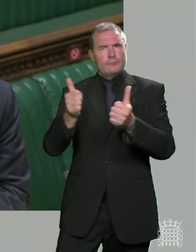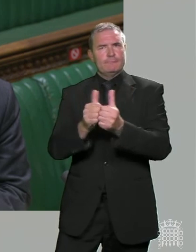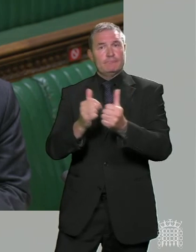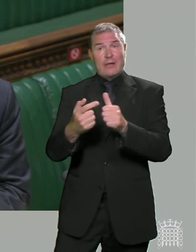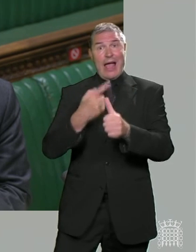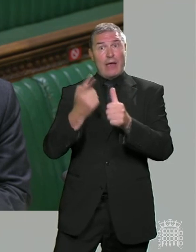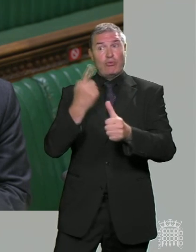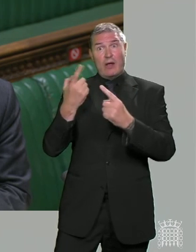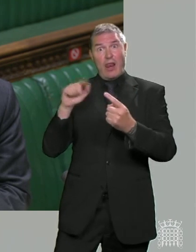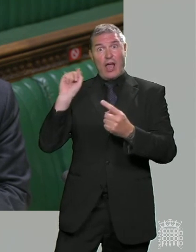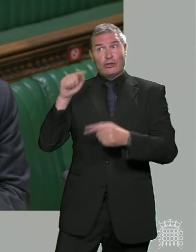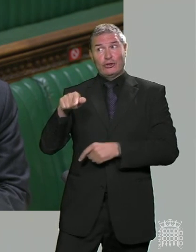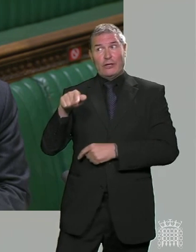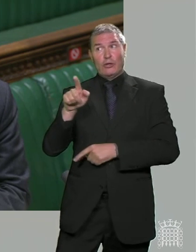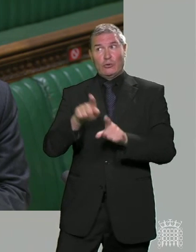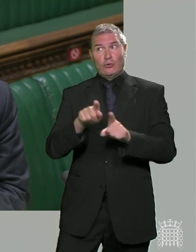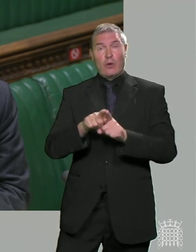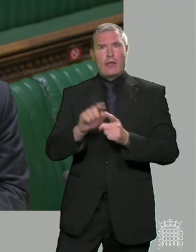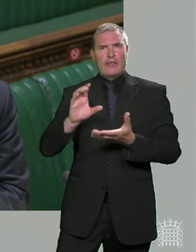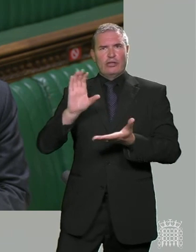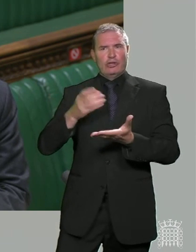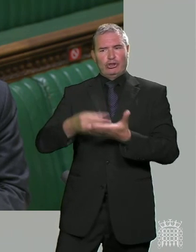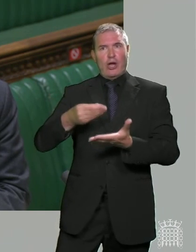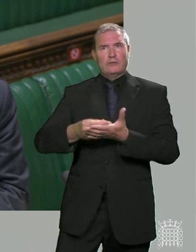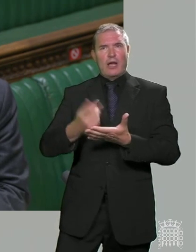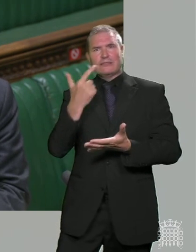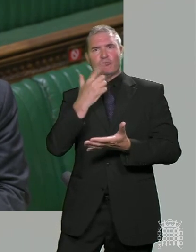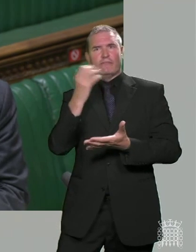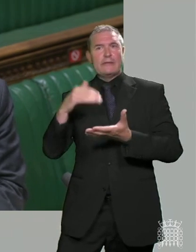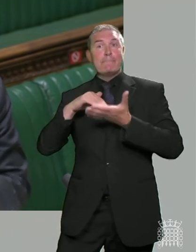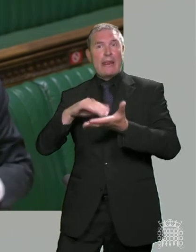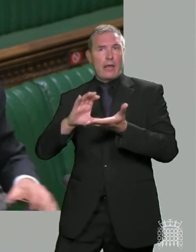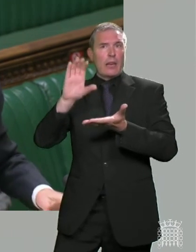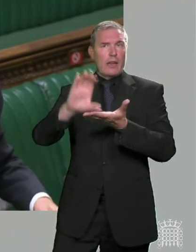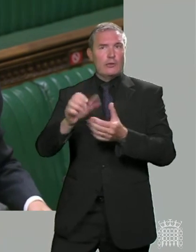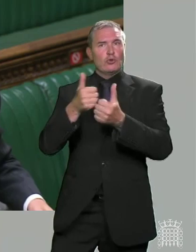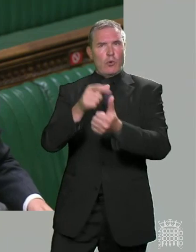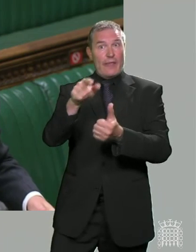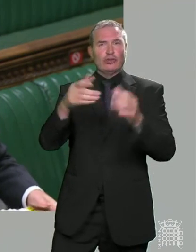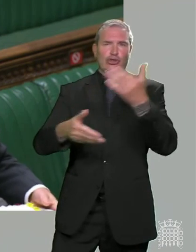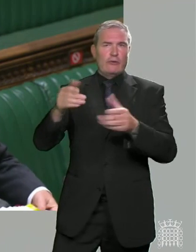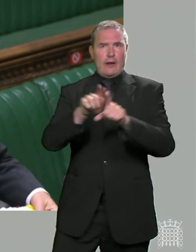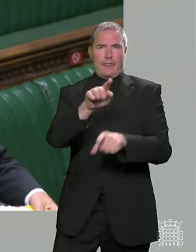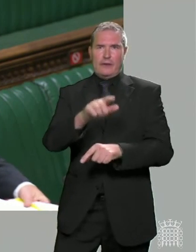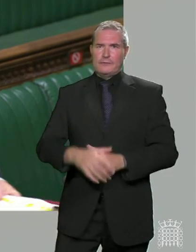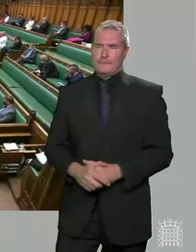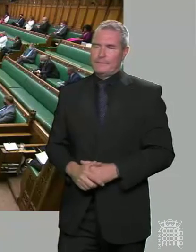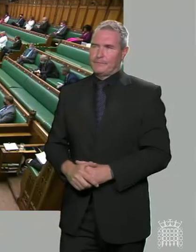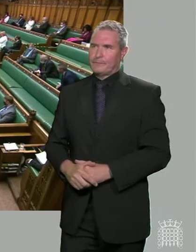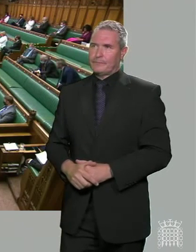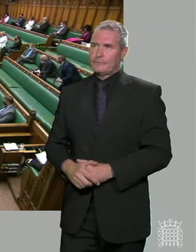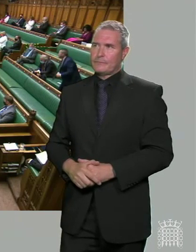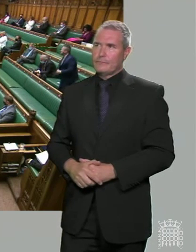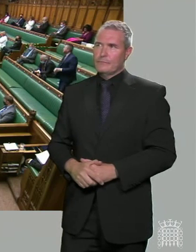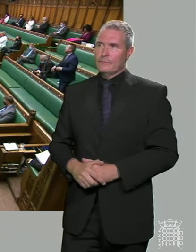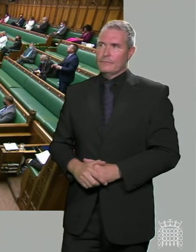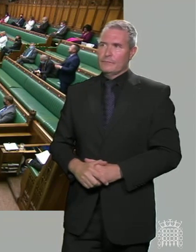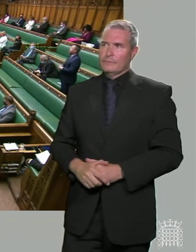In April last year, my right hon Friend the Chancellor put forward another £750 million in support of charities such as that one.